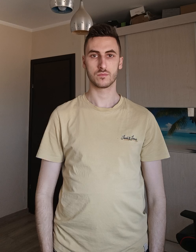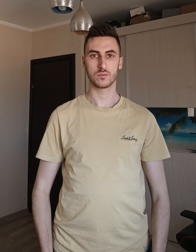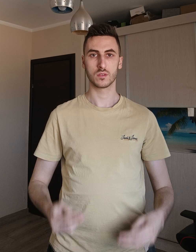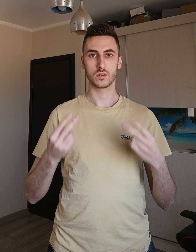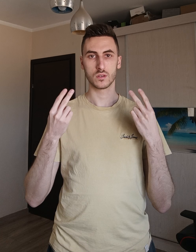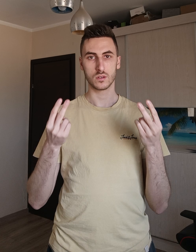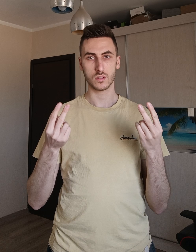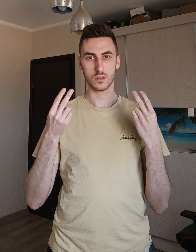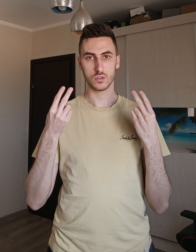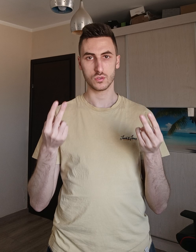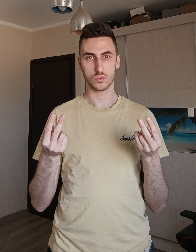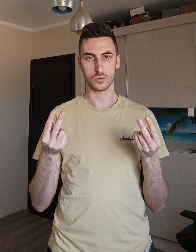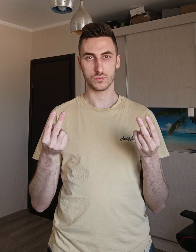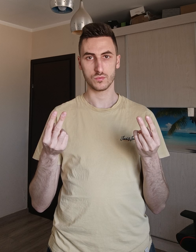חשוב